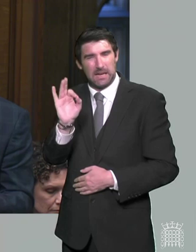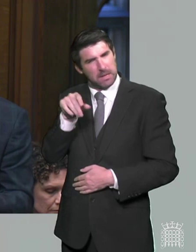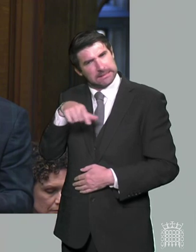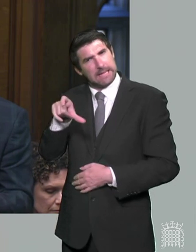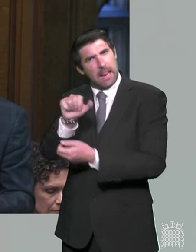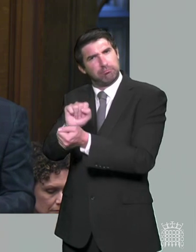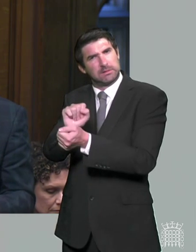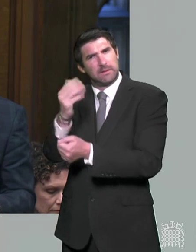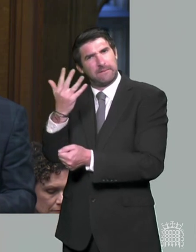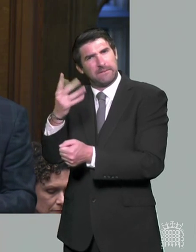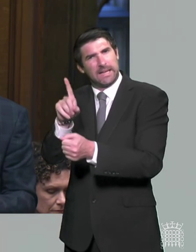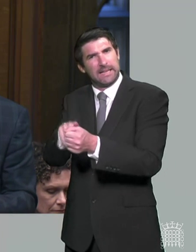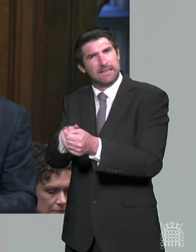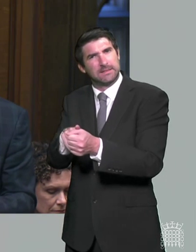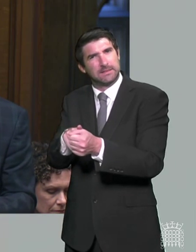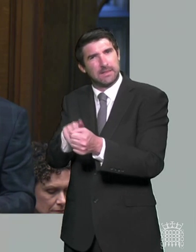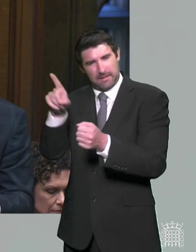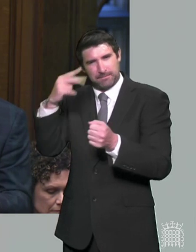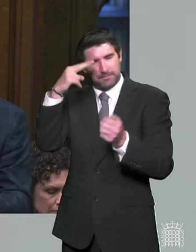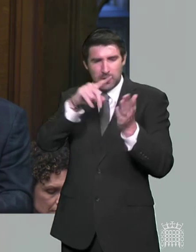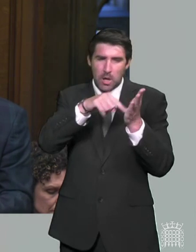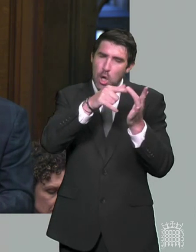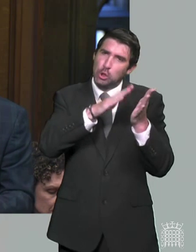Fitton had any criminal intent. This has obvious and significant implications for Jim and his loved ones.